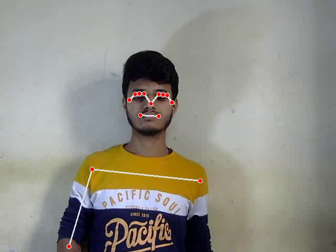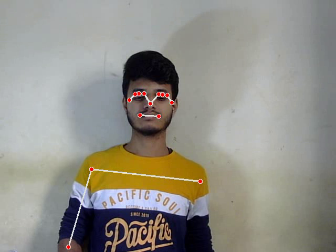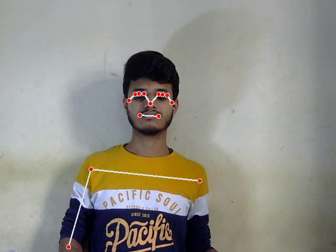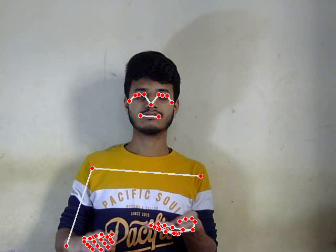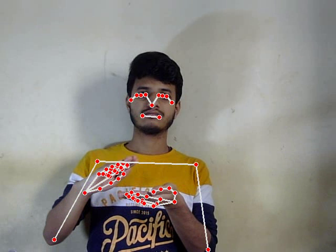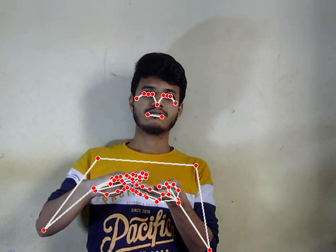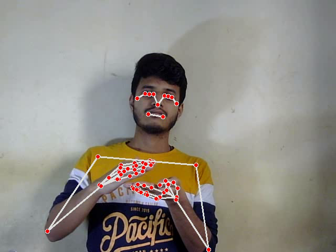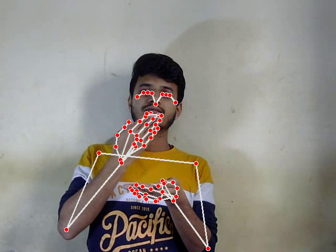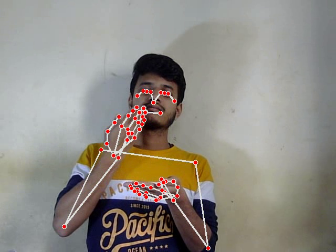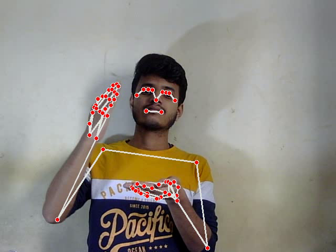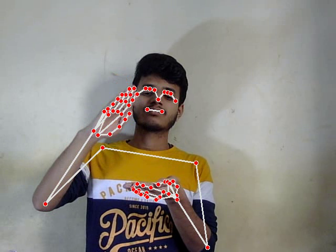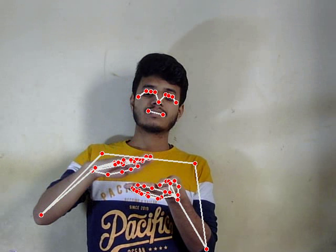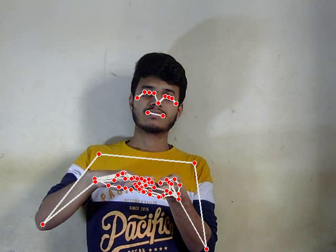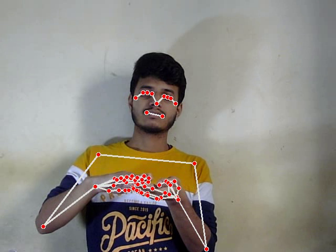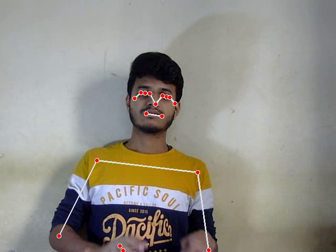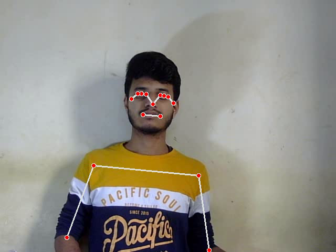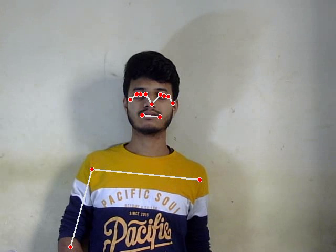bad